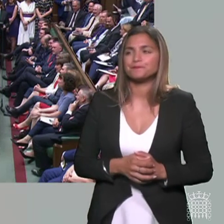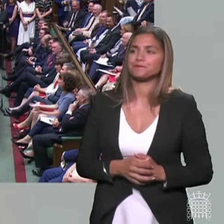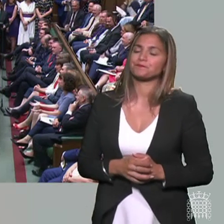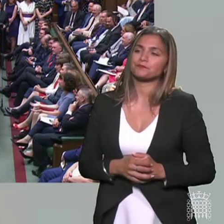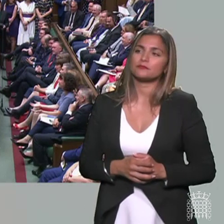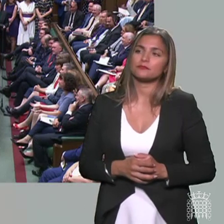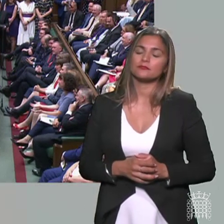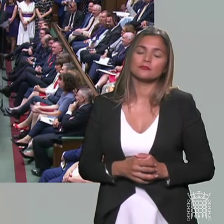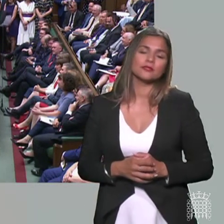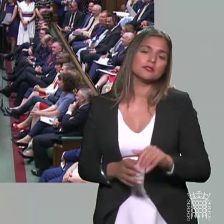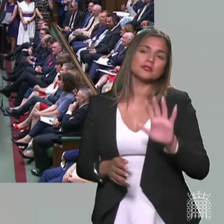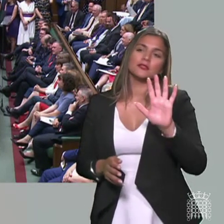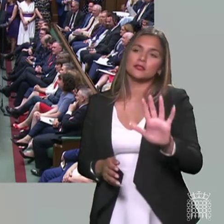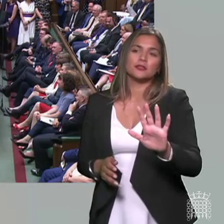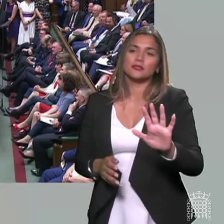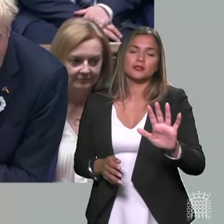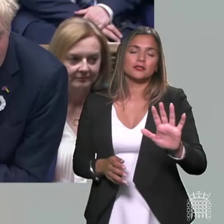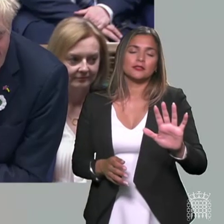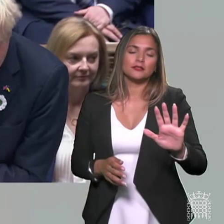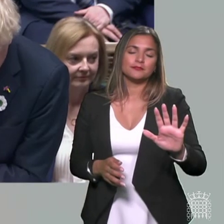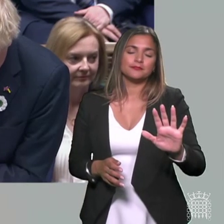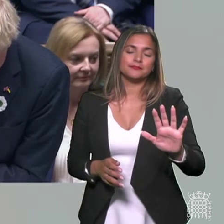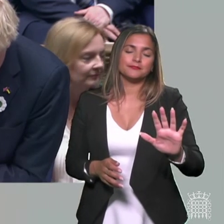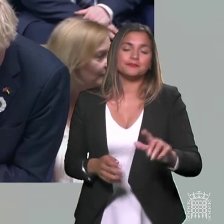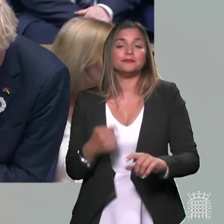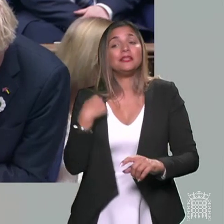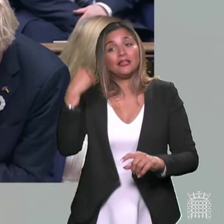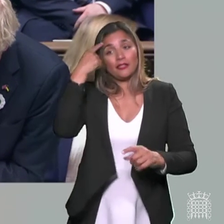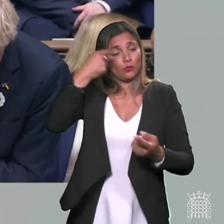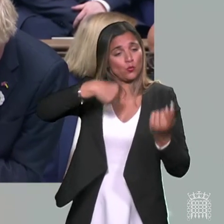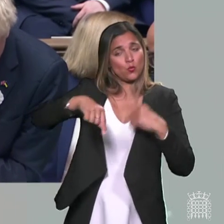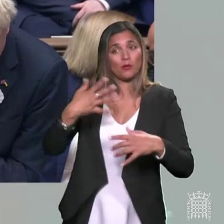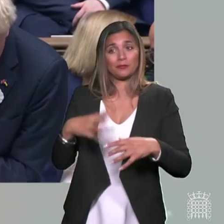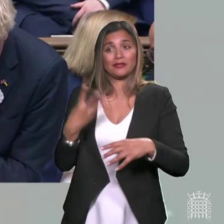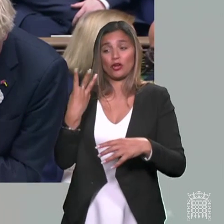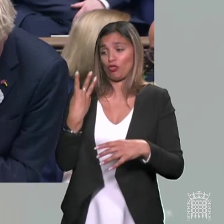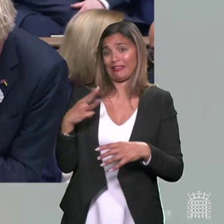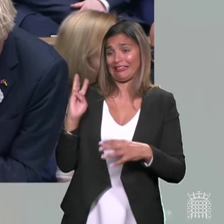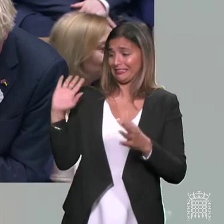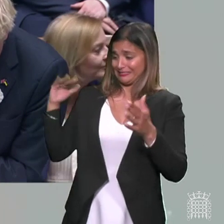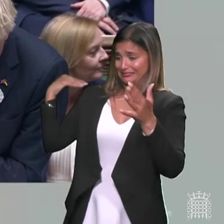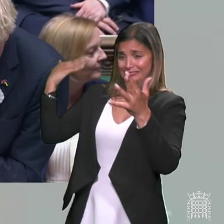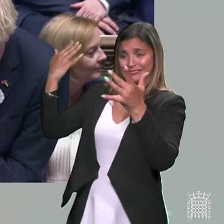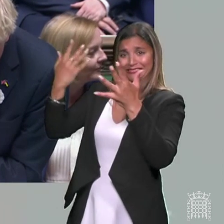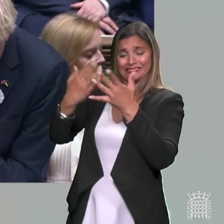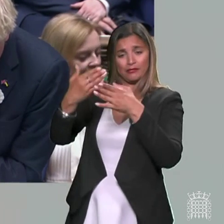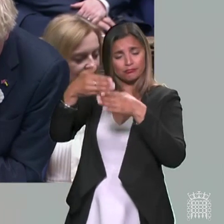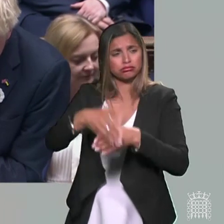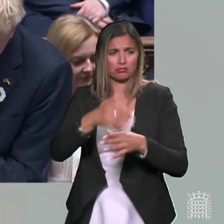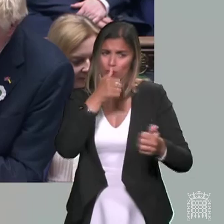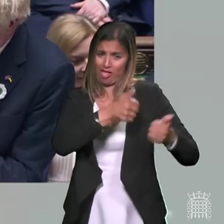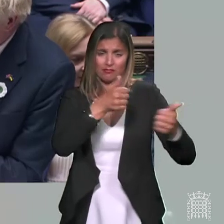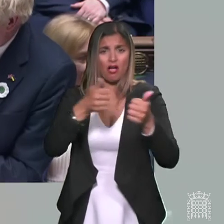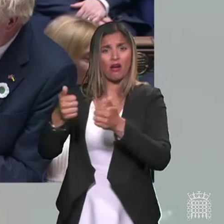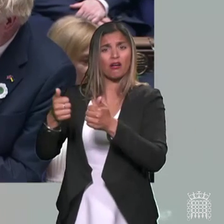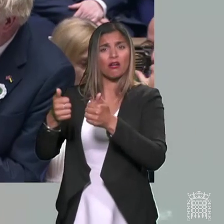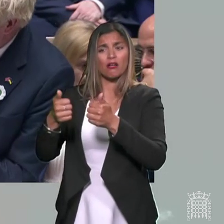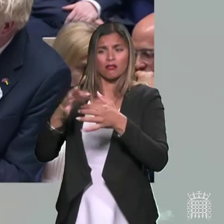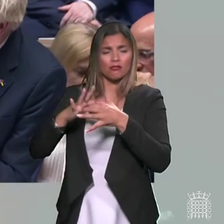I think everybody who has played a part in the last three years has done a remarkable job in helping this country through very difficult times.